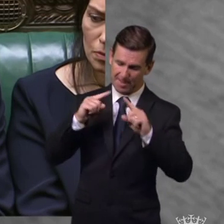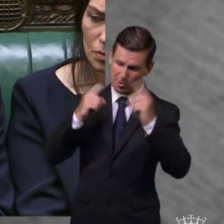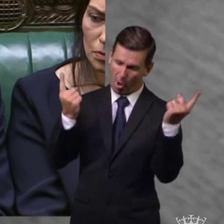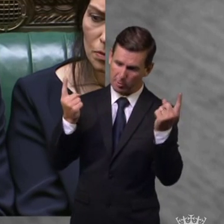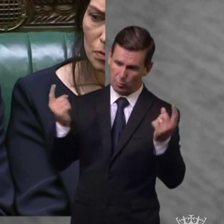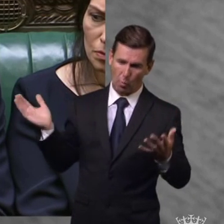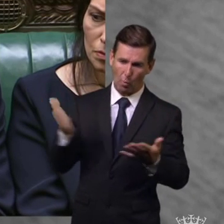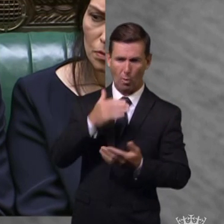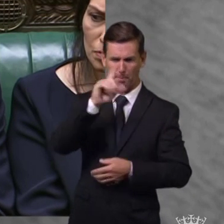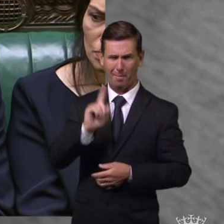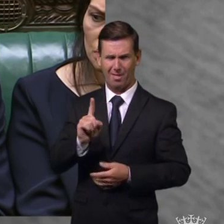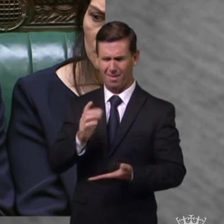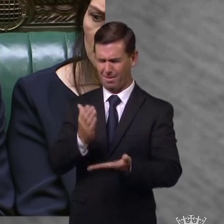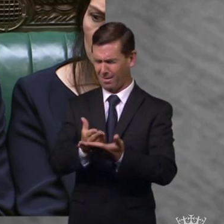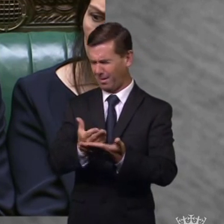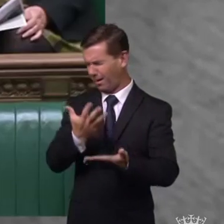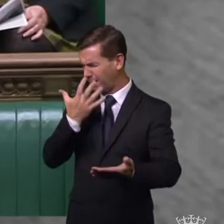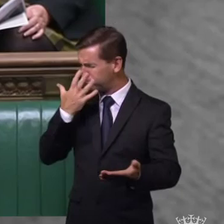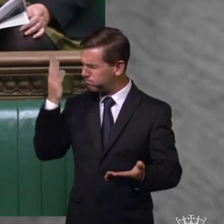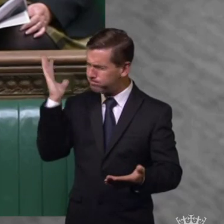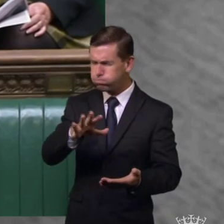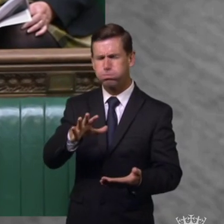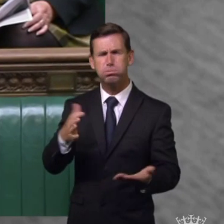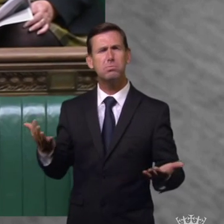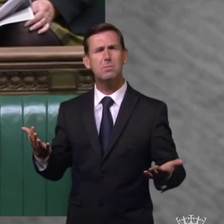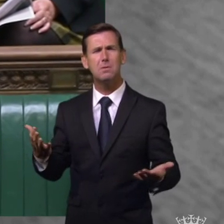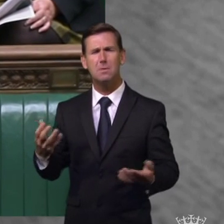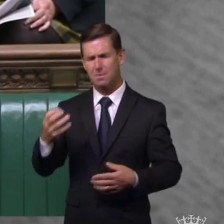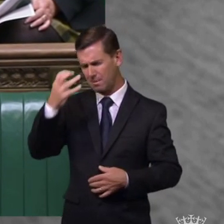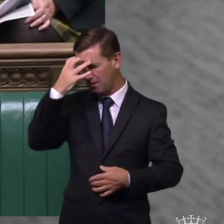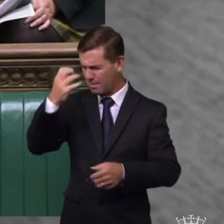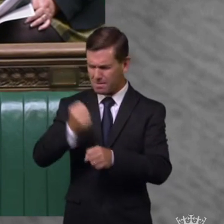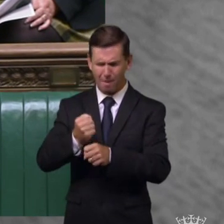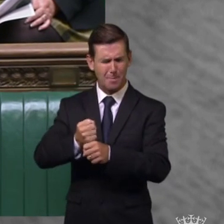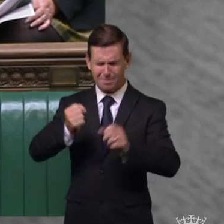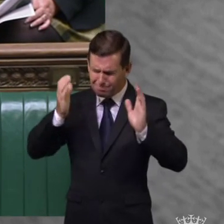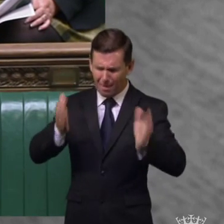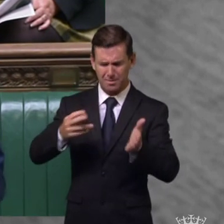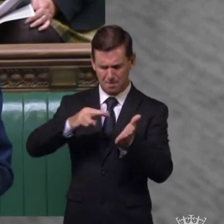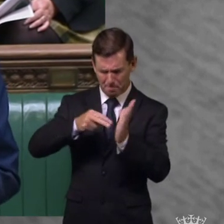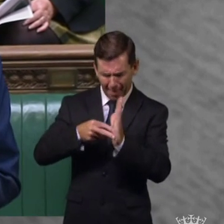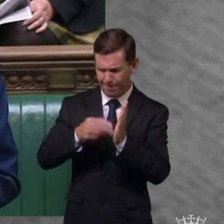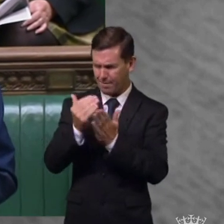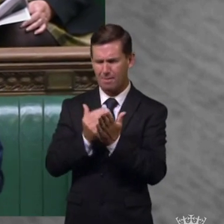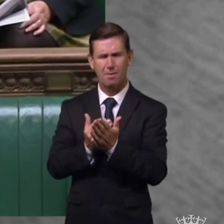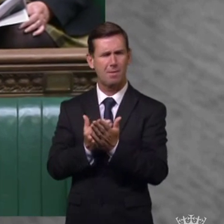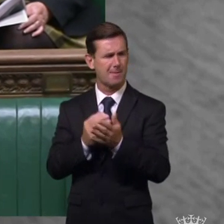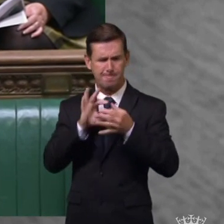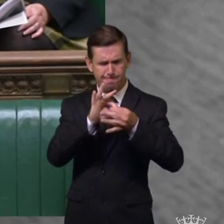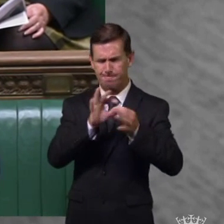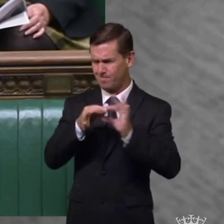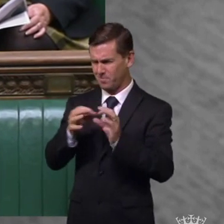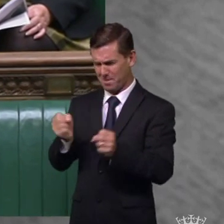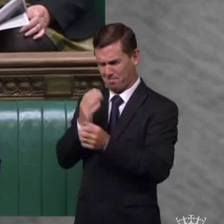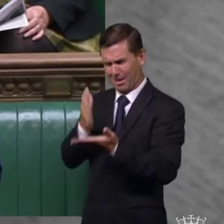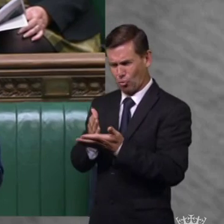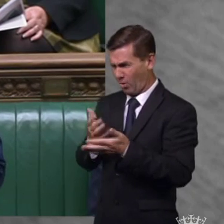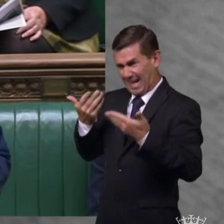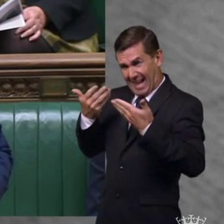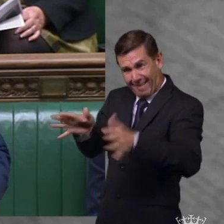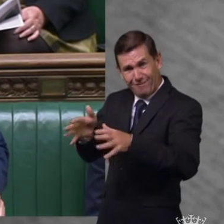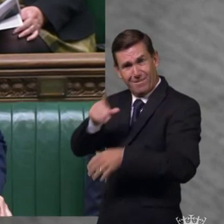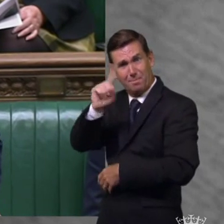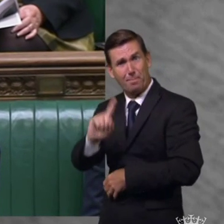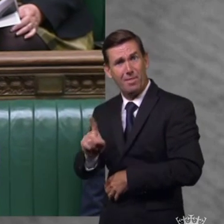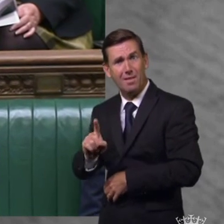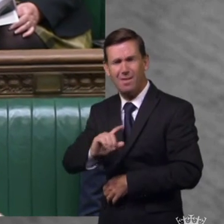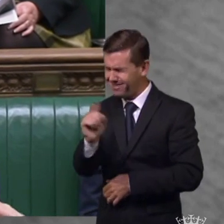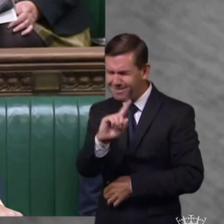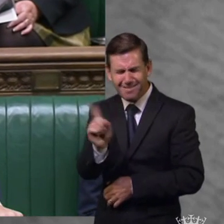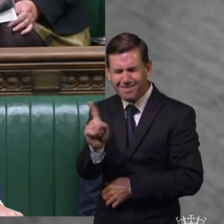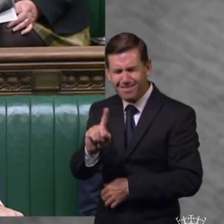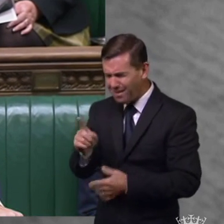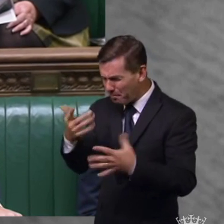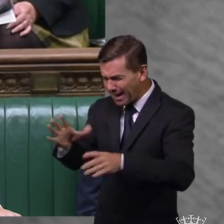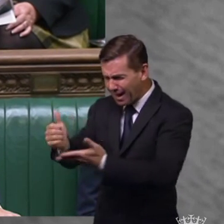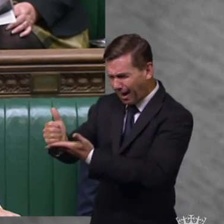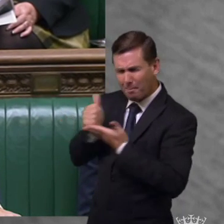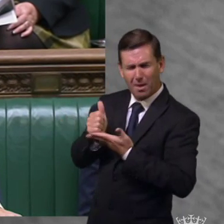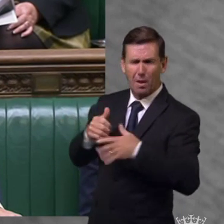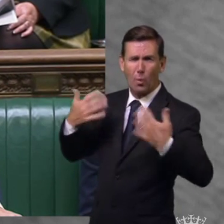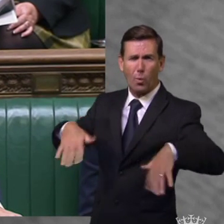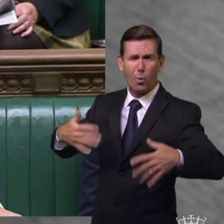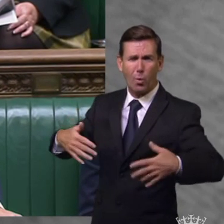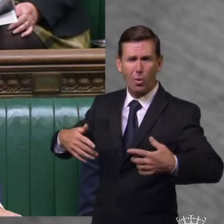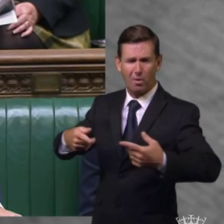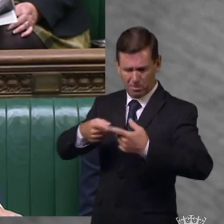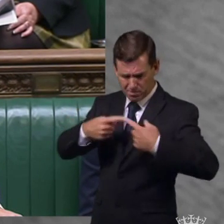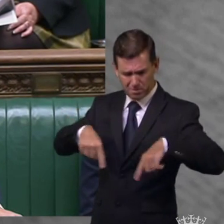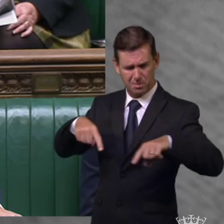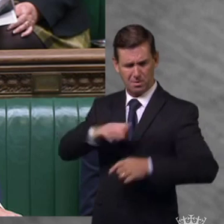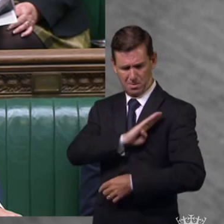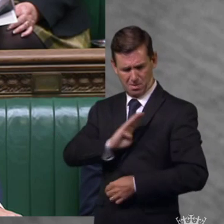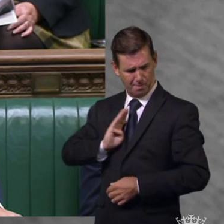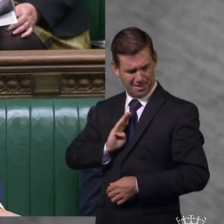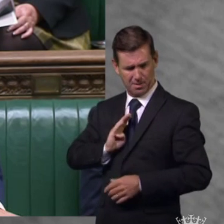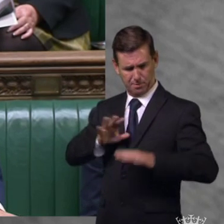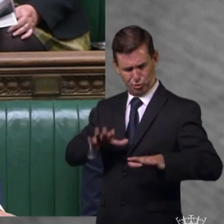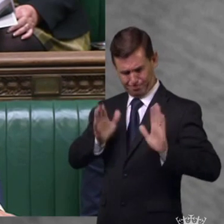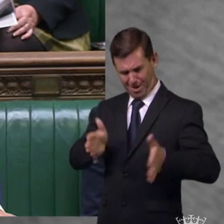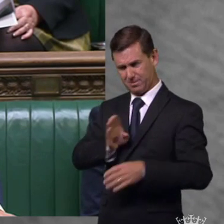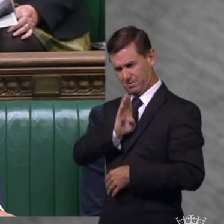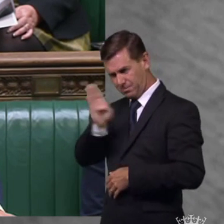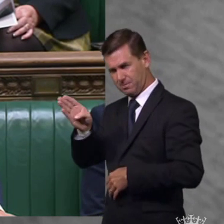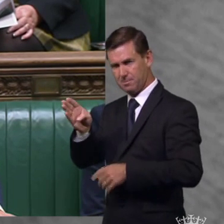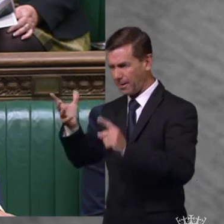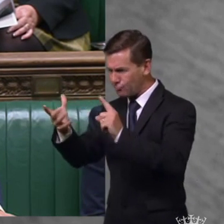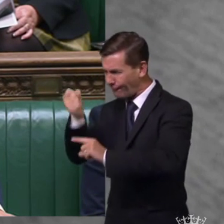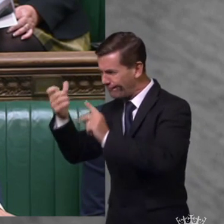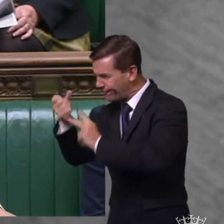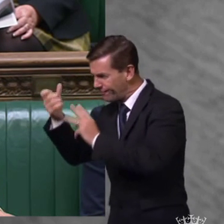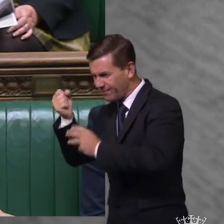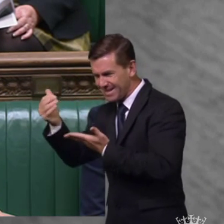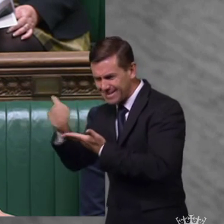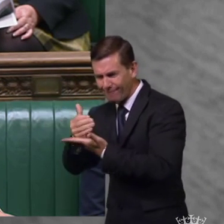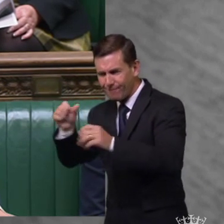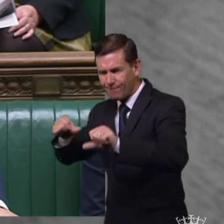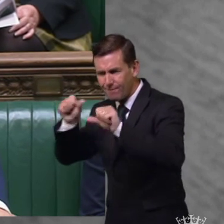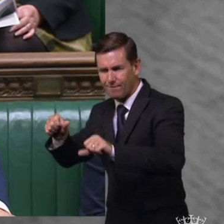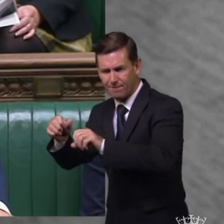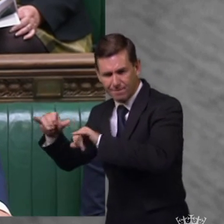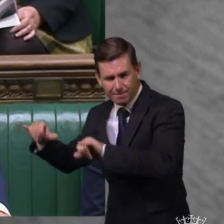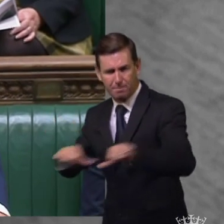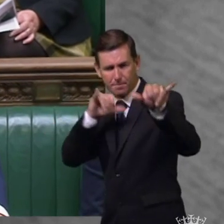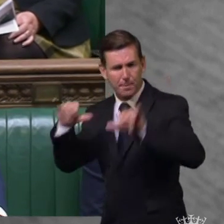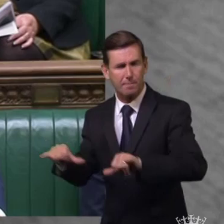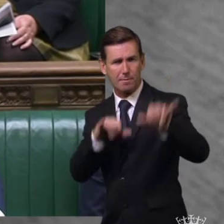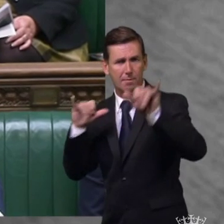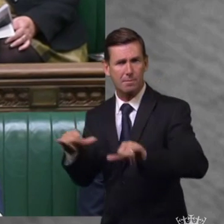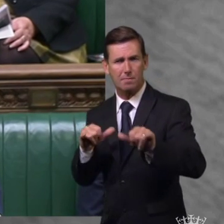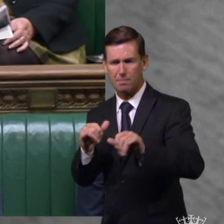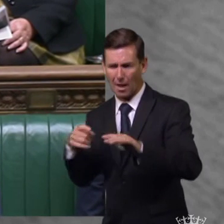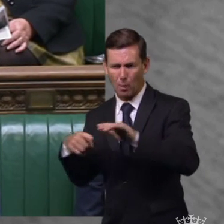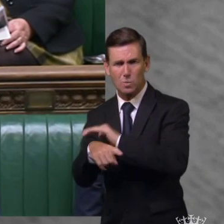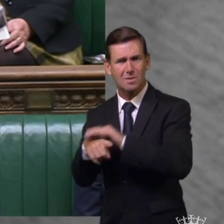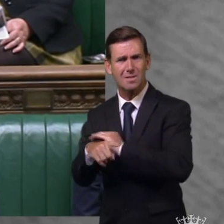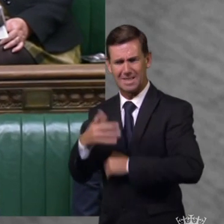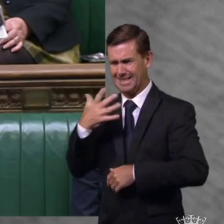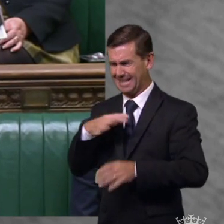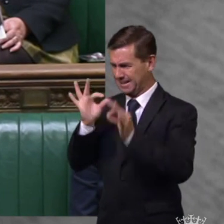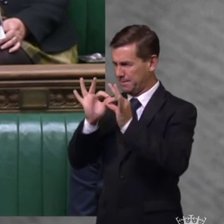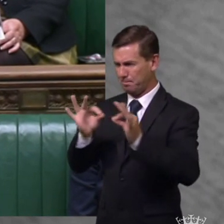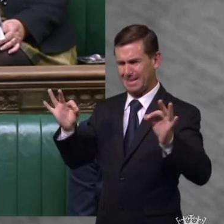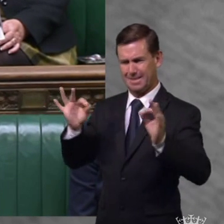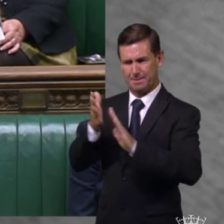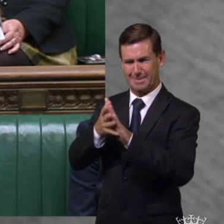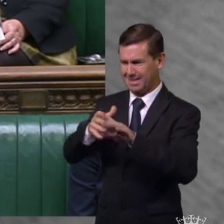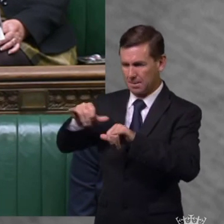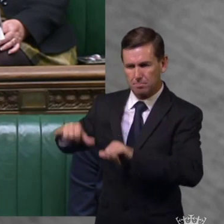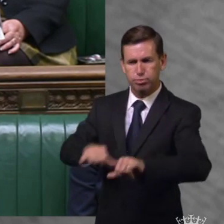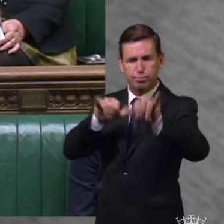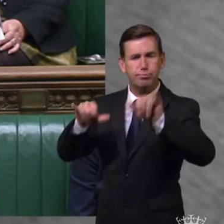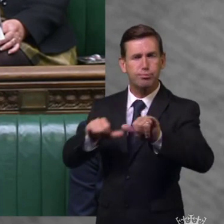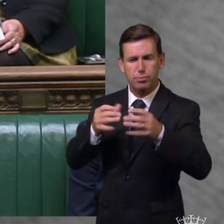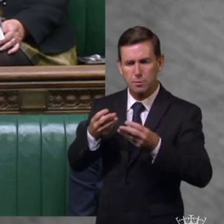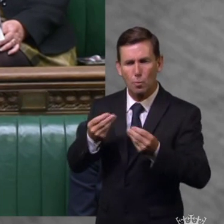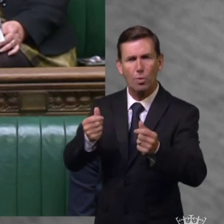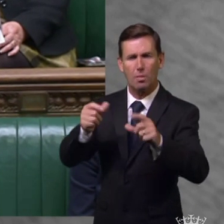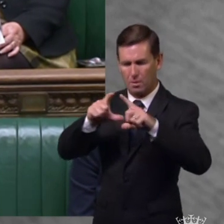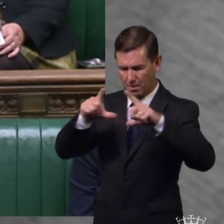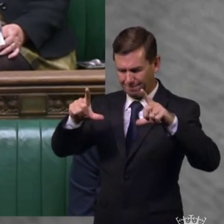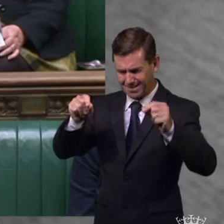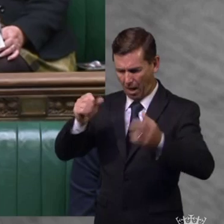The Government must outline a plan: to work with our allies to do everything possible to ensure that that does not happen; to guarantee that our troops have the resources they need to carry out their mission as effectively and safely as possible; and to work to provide stable security at the airport in Kabul so that flights can depart and visas can be processed.